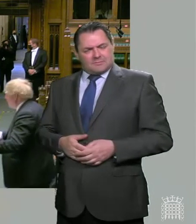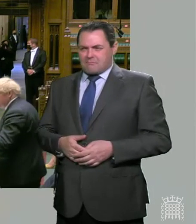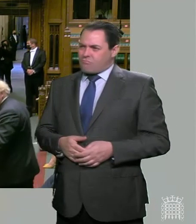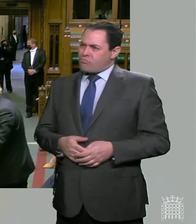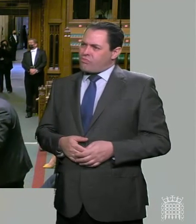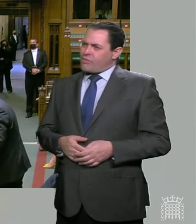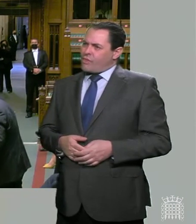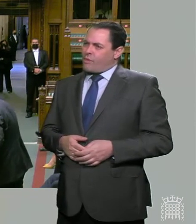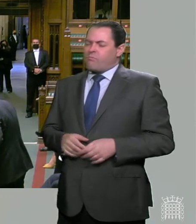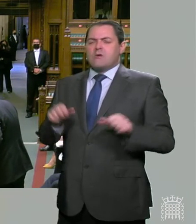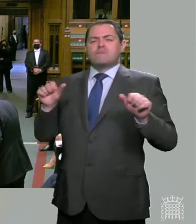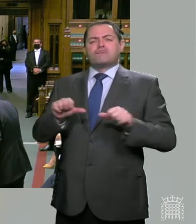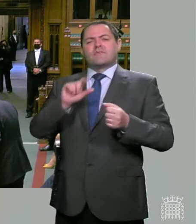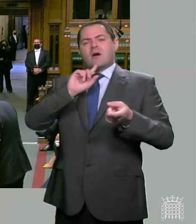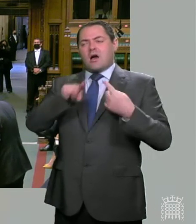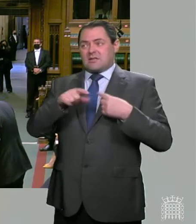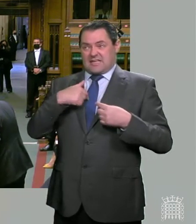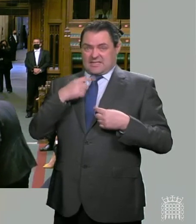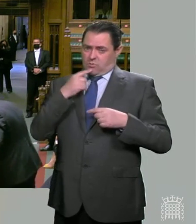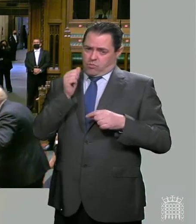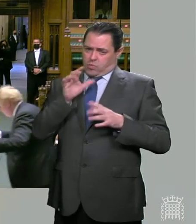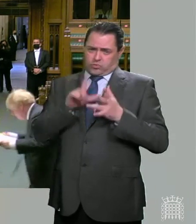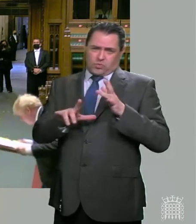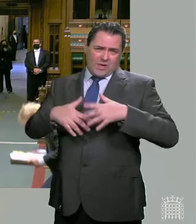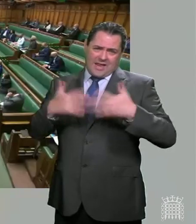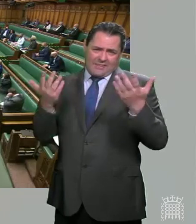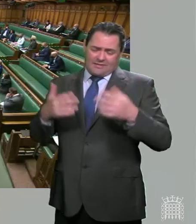For the sake of brevity, I think I can say absolutely nothing.